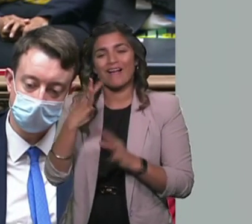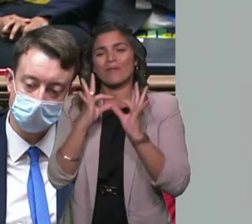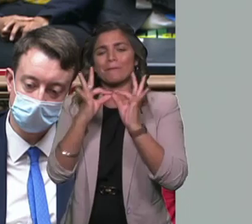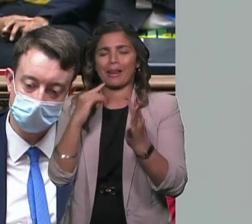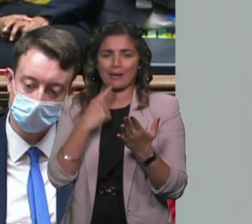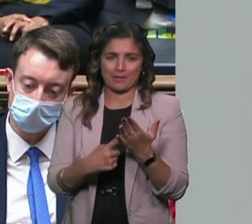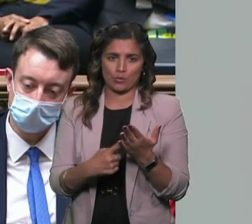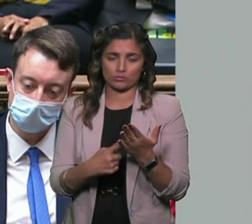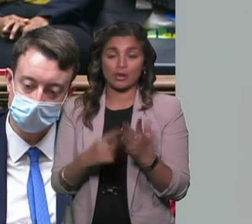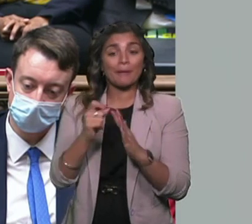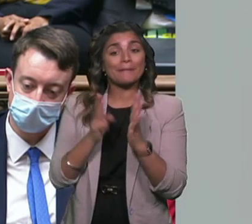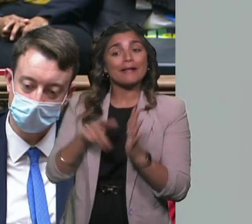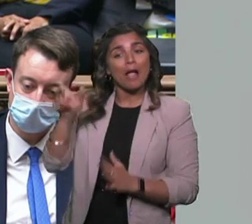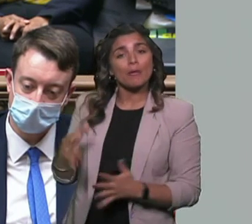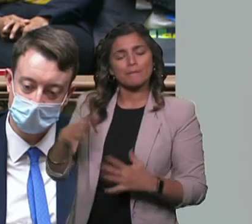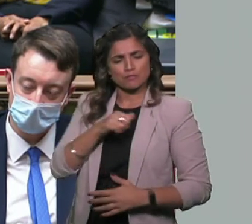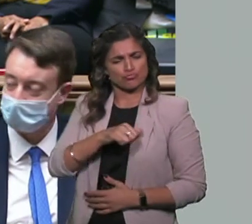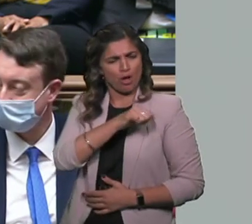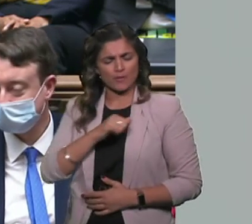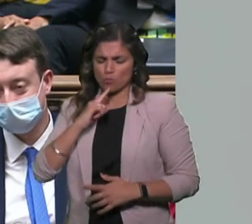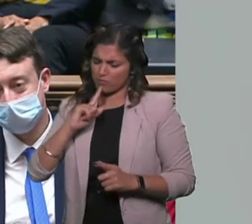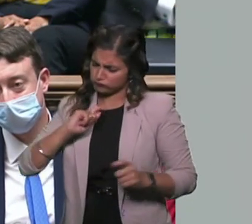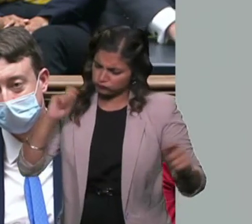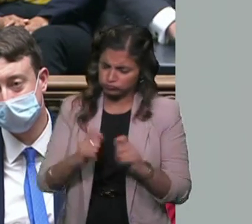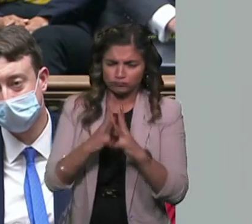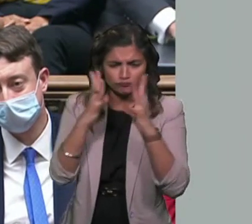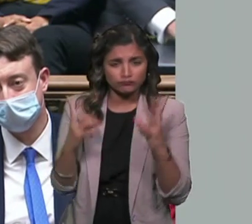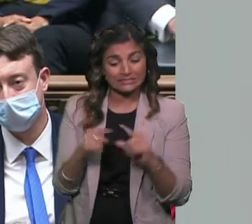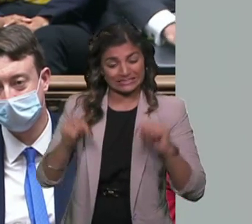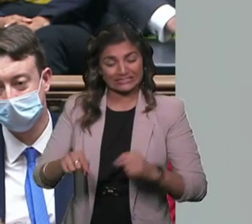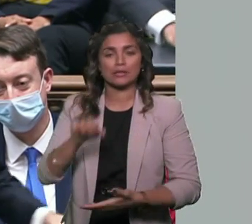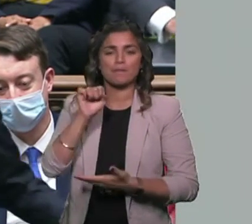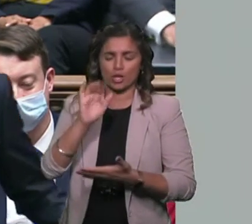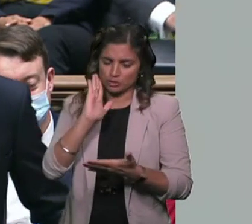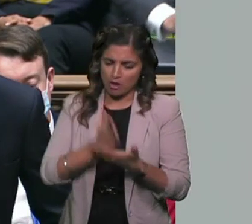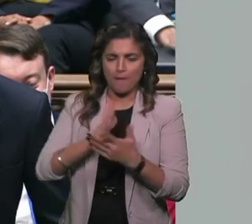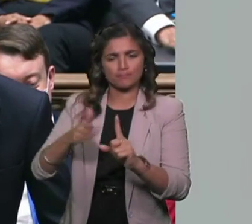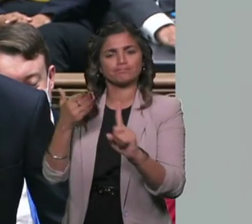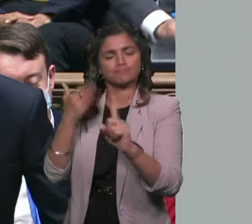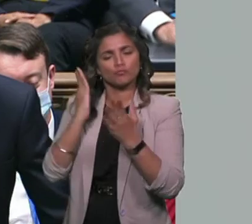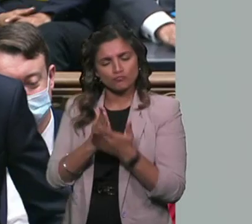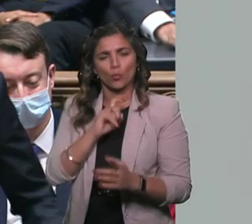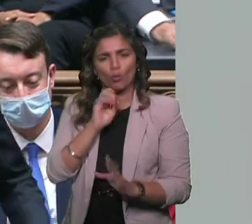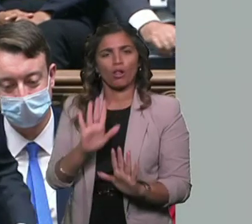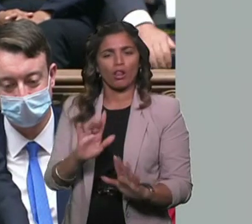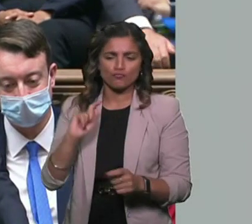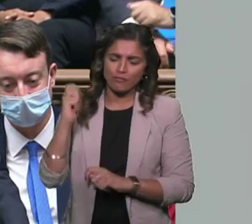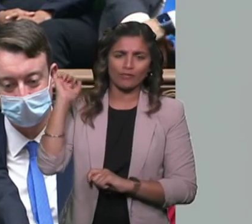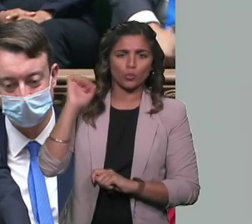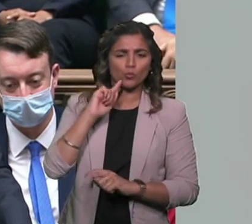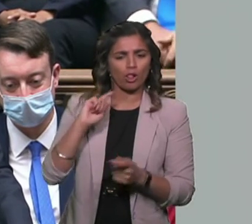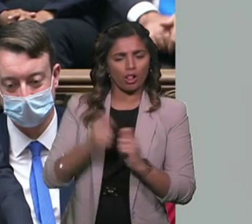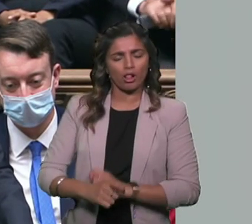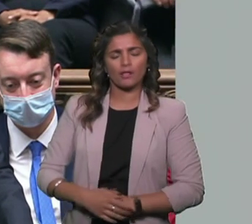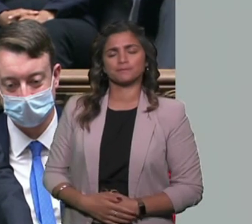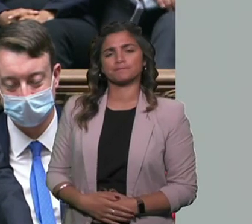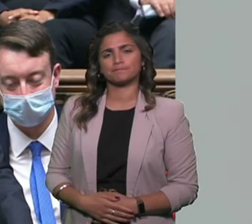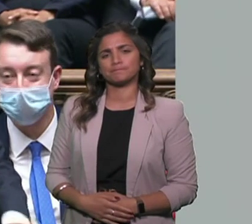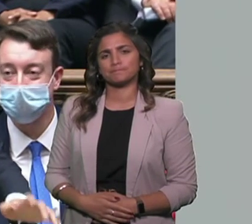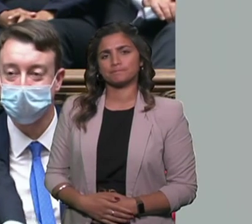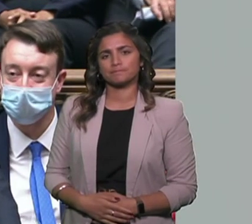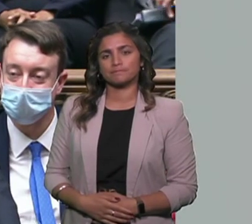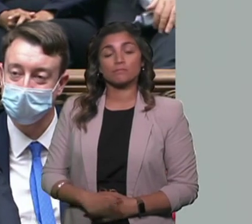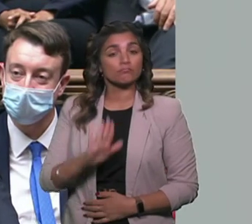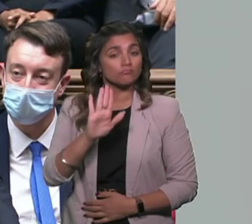The Prime Minister promised an infrastructure revolution. This Budget delivers an infrastructure revolution.